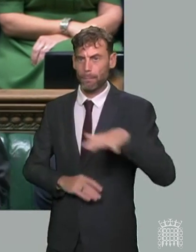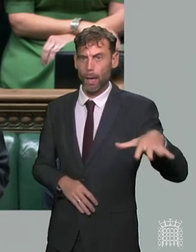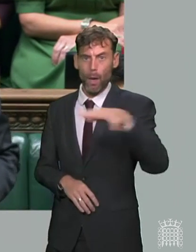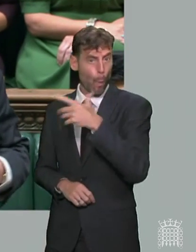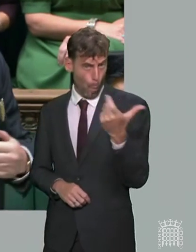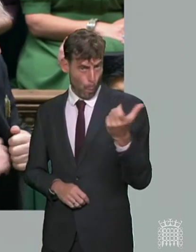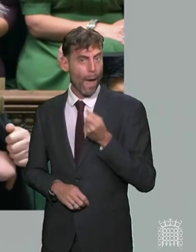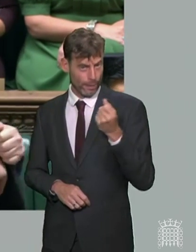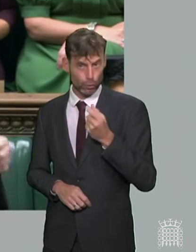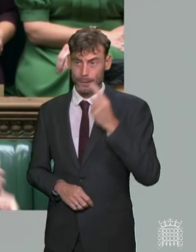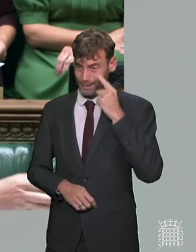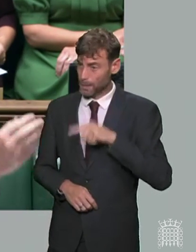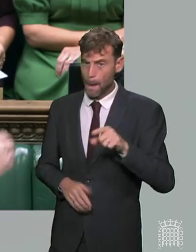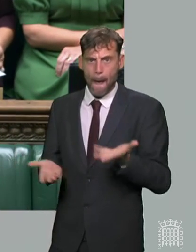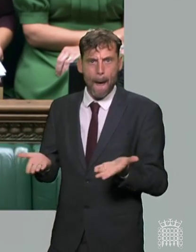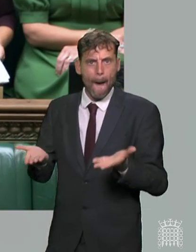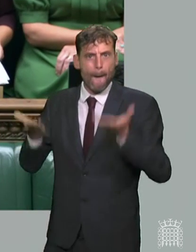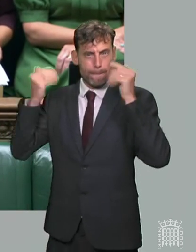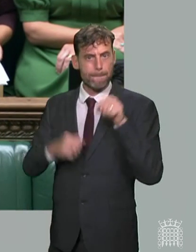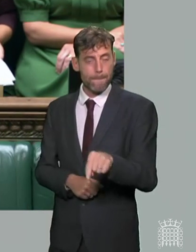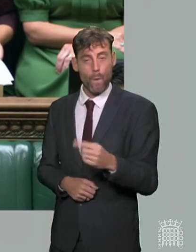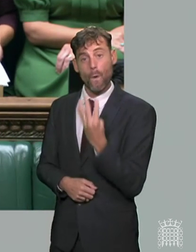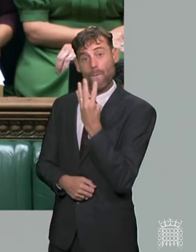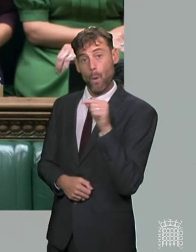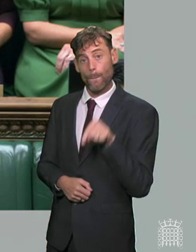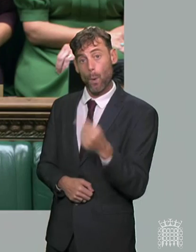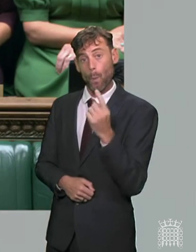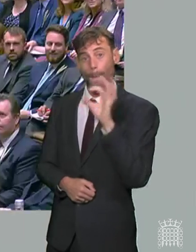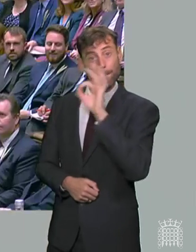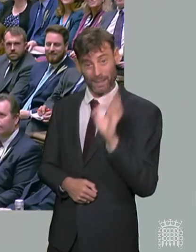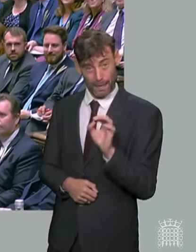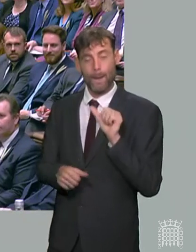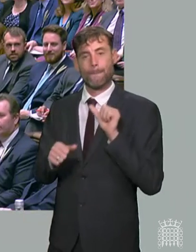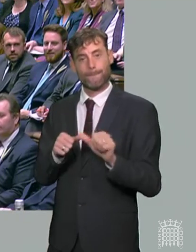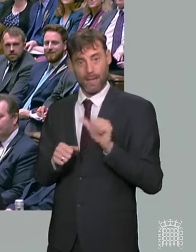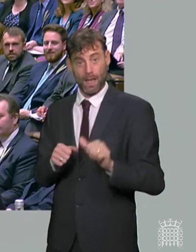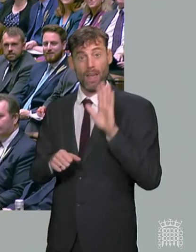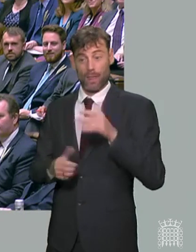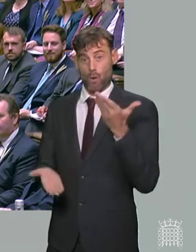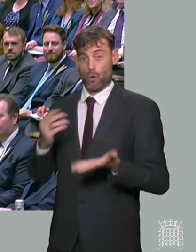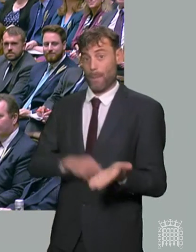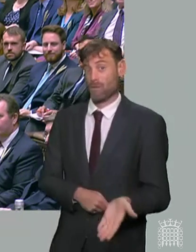Wages across the board are rising, and they are 4.1% up on where they were before the pandemic.